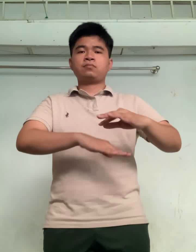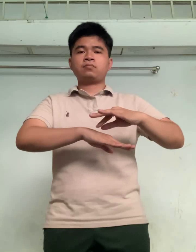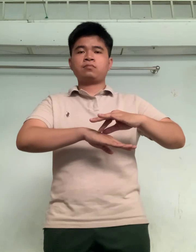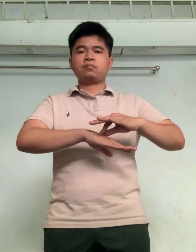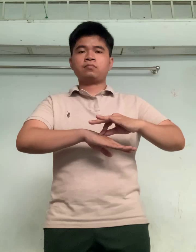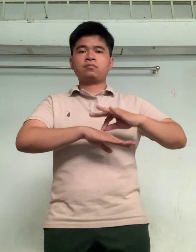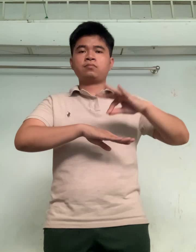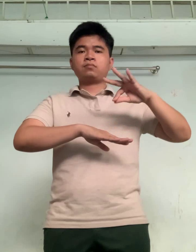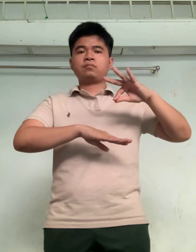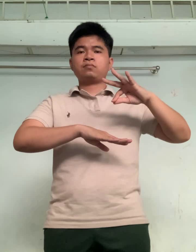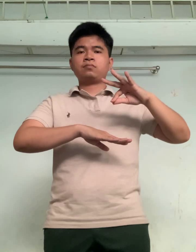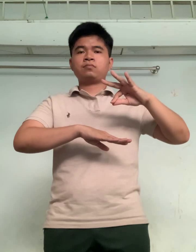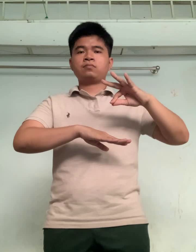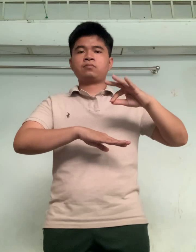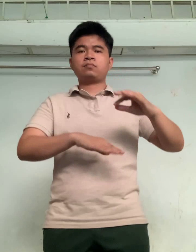tuan